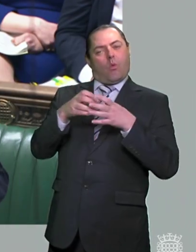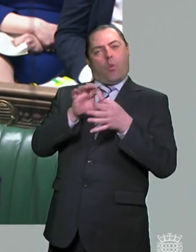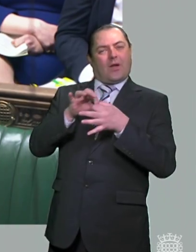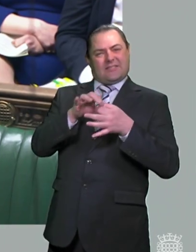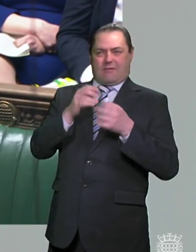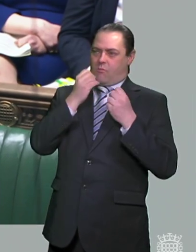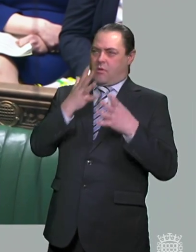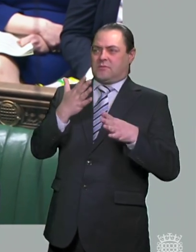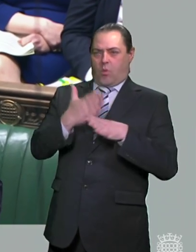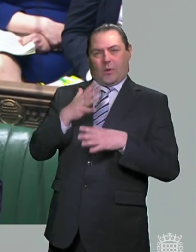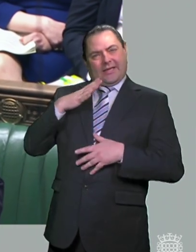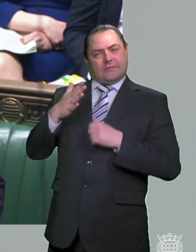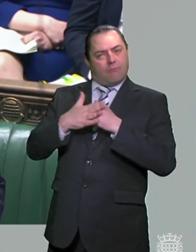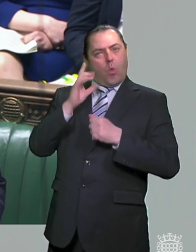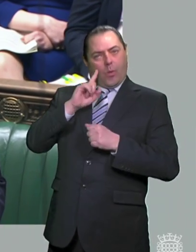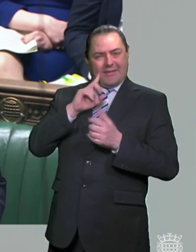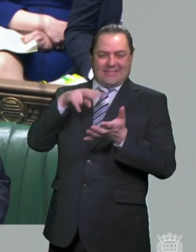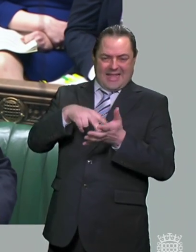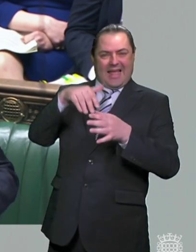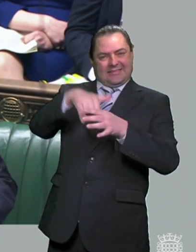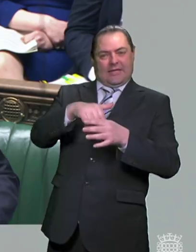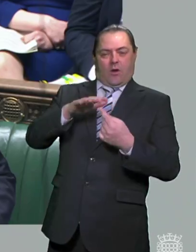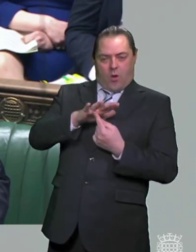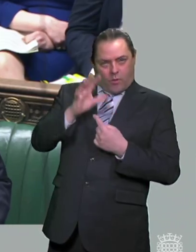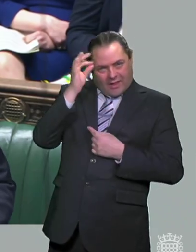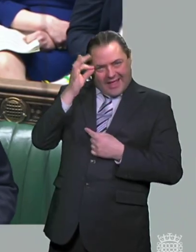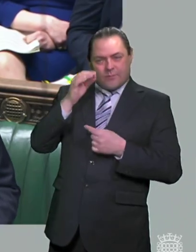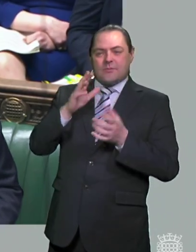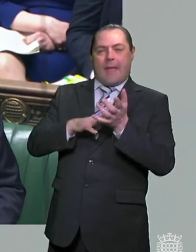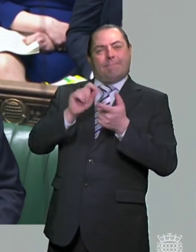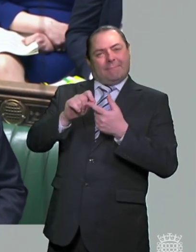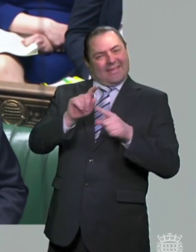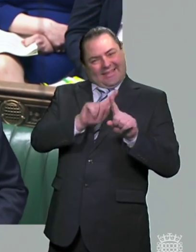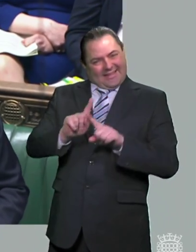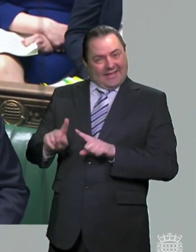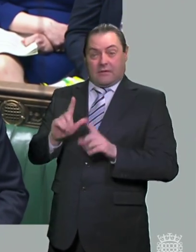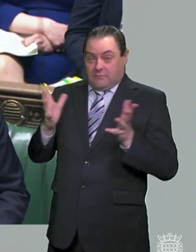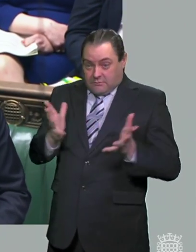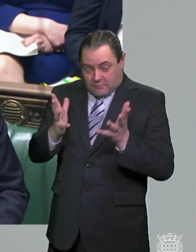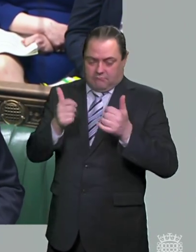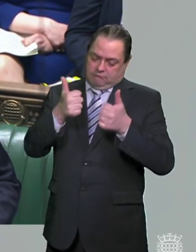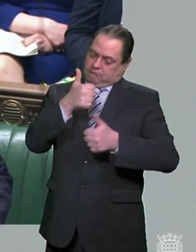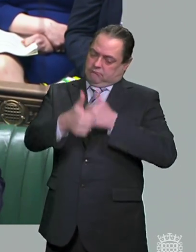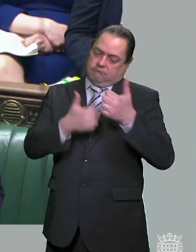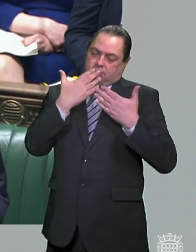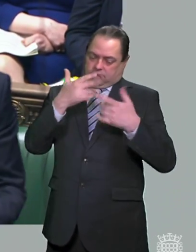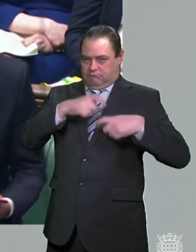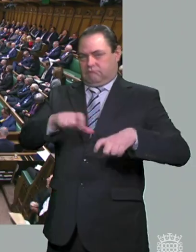We need more women standing in local and national politics, and everyone who is working to bring that about deserves our praise and thanks.